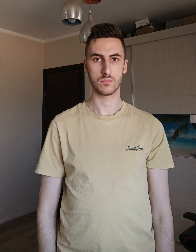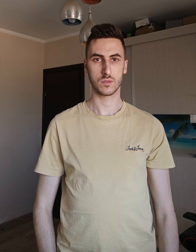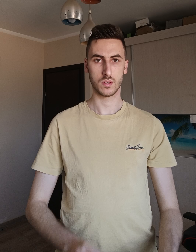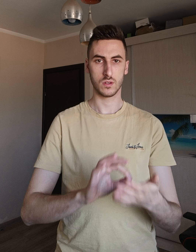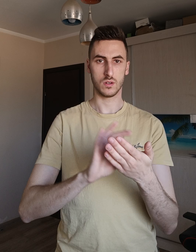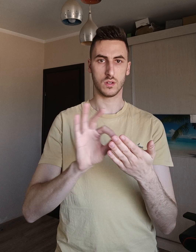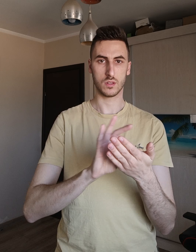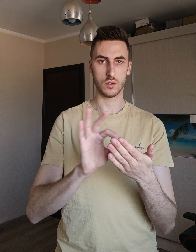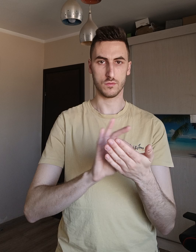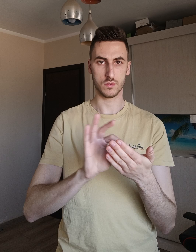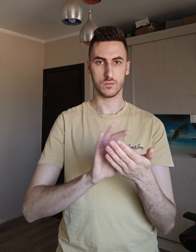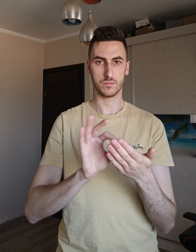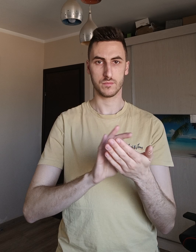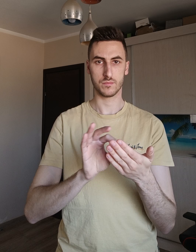לכתוב